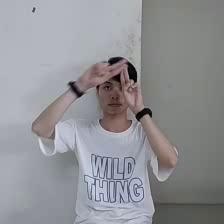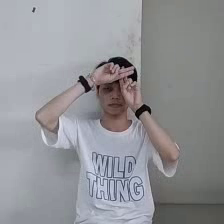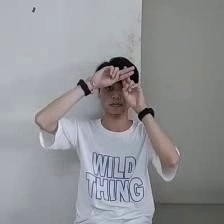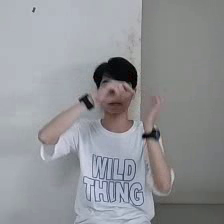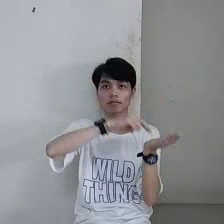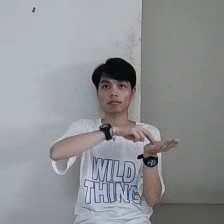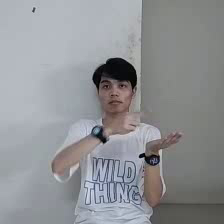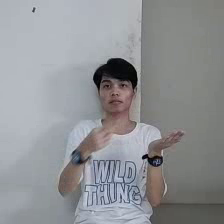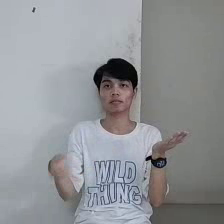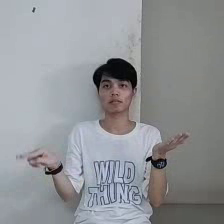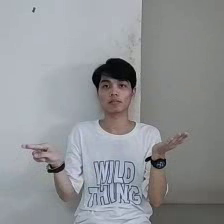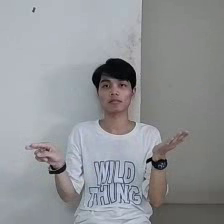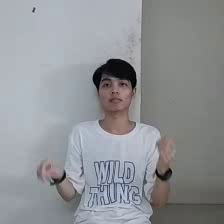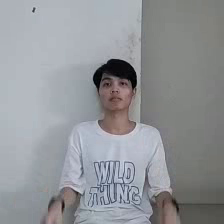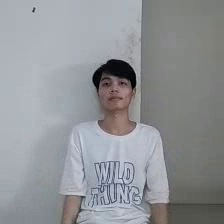Xuất viện